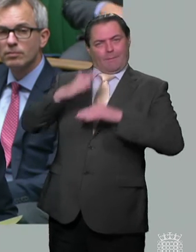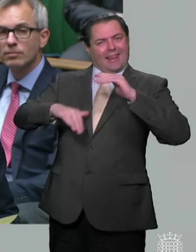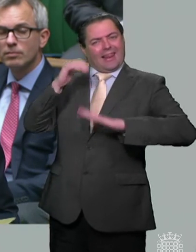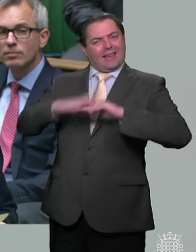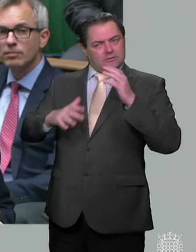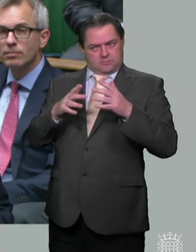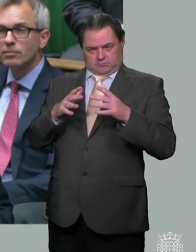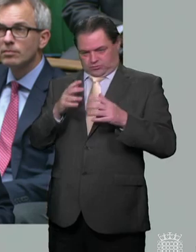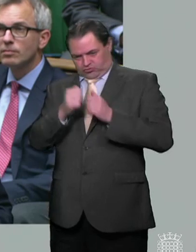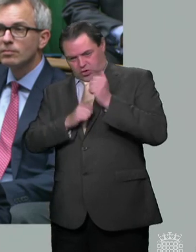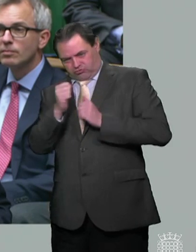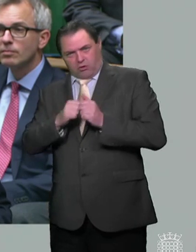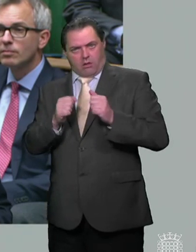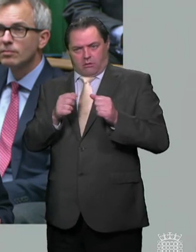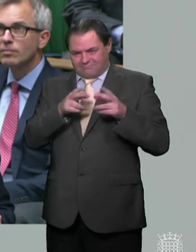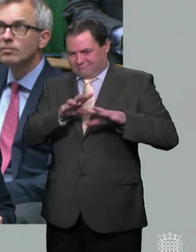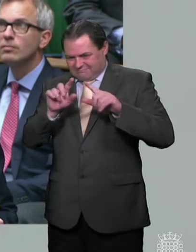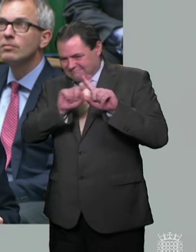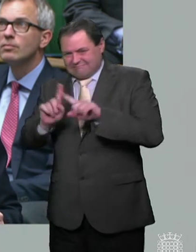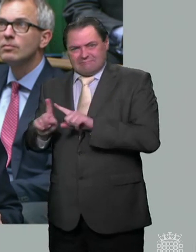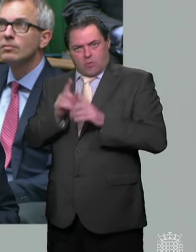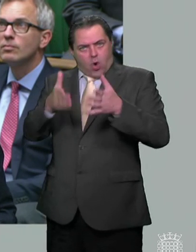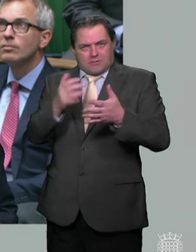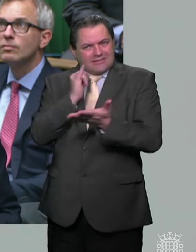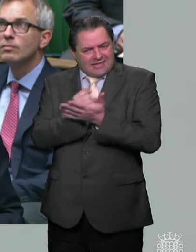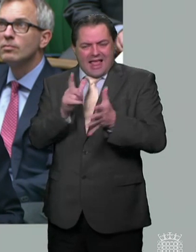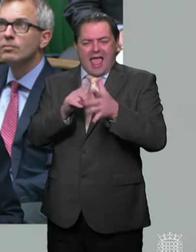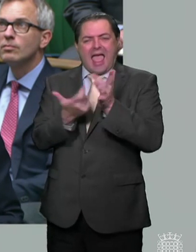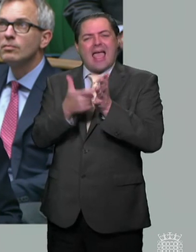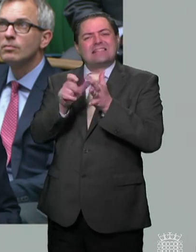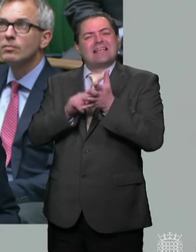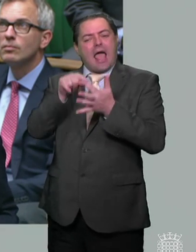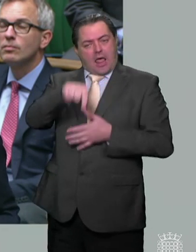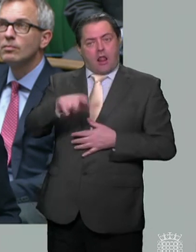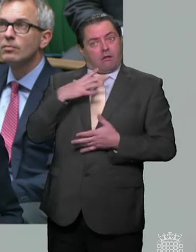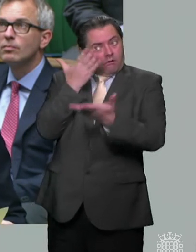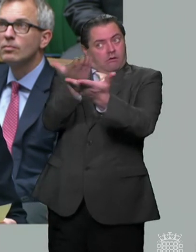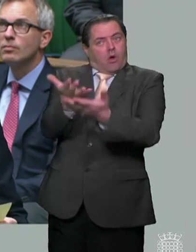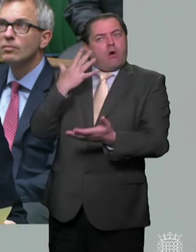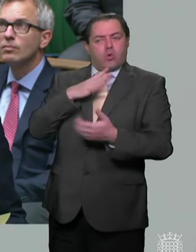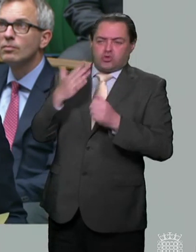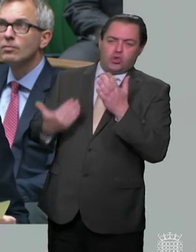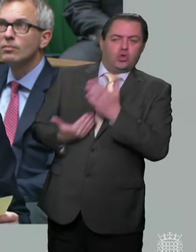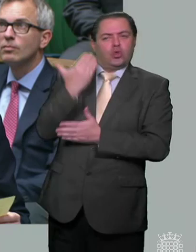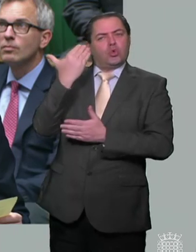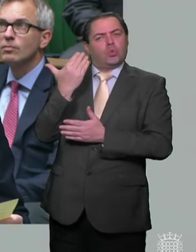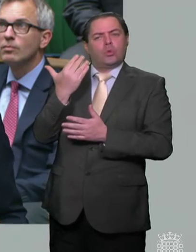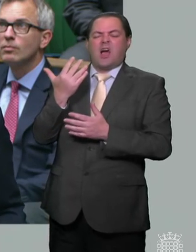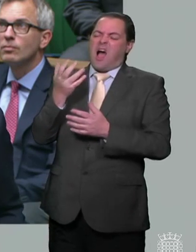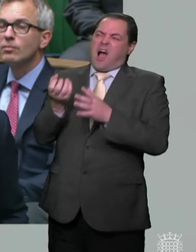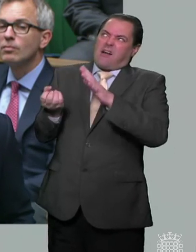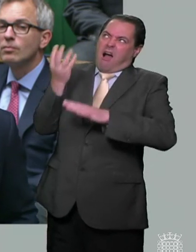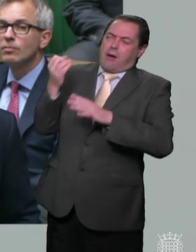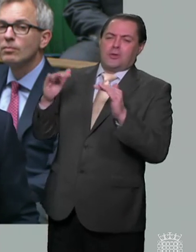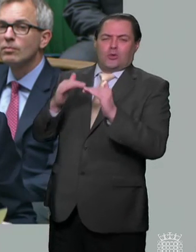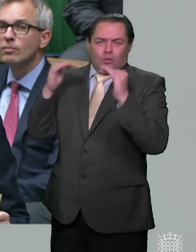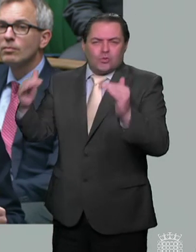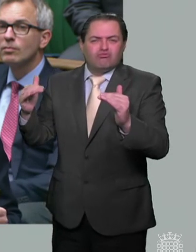As the Prime Minister will know, the hospital recently submitted to the Government its bid for a brand-new carbon-neutral building.